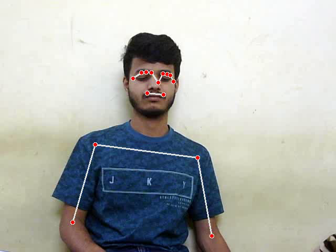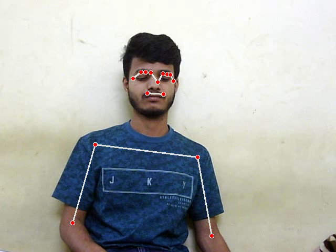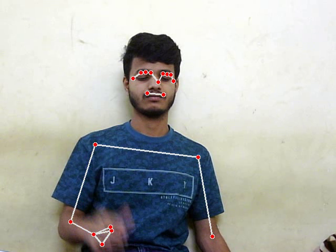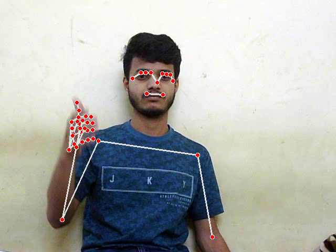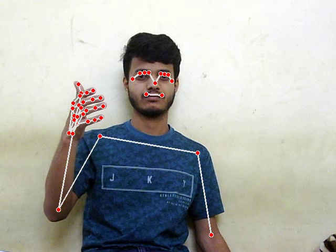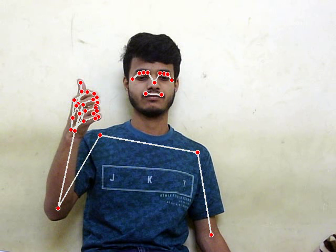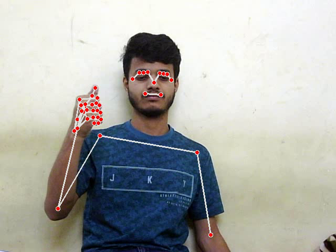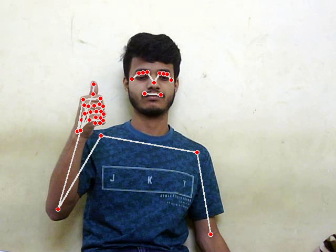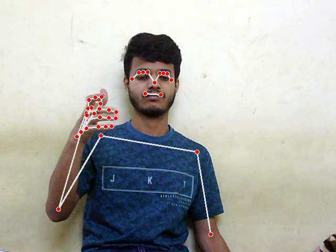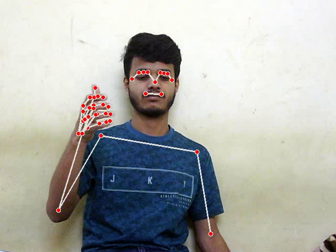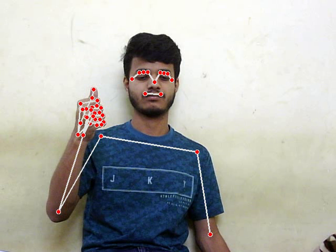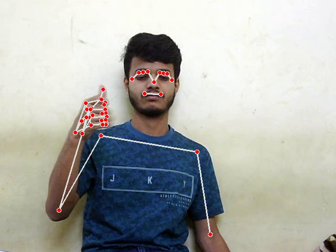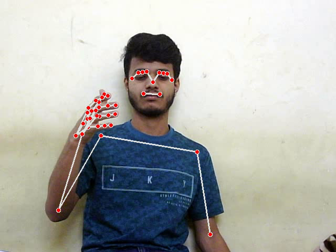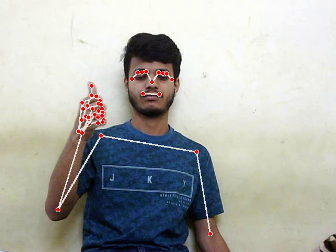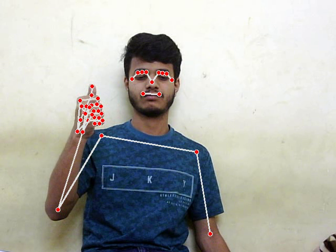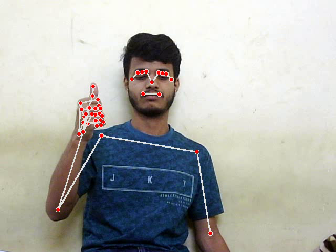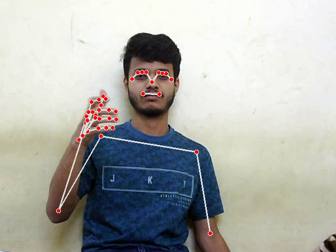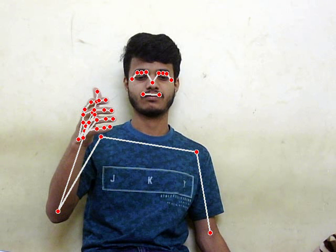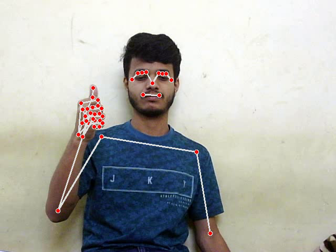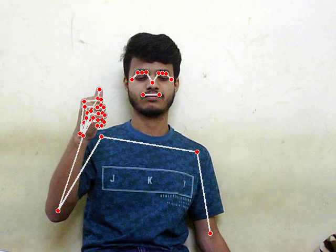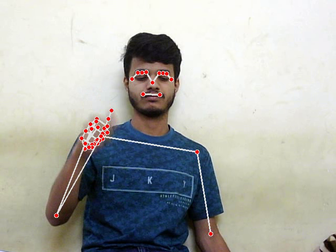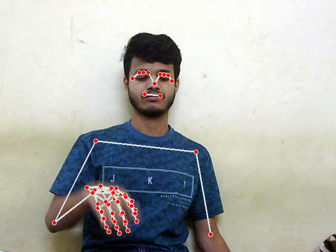milk